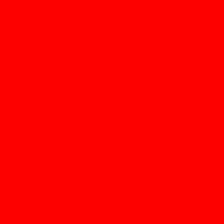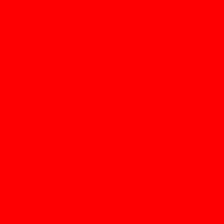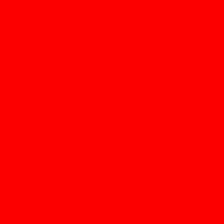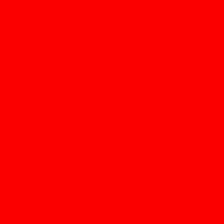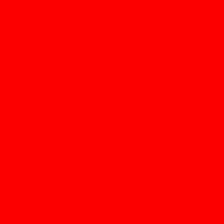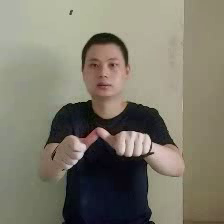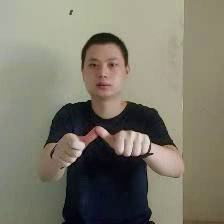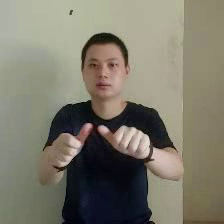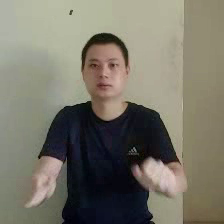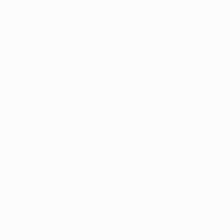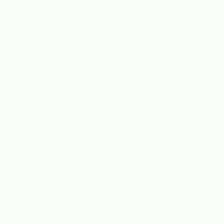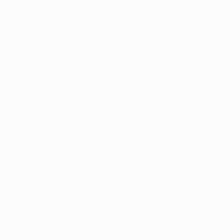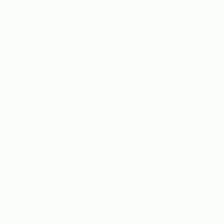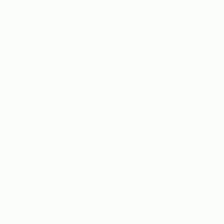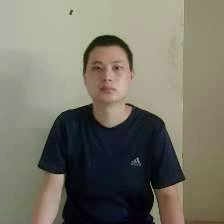Nhớ